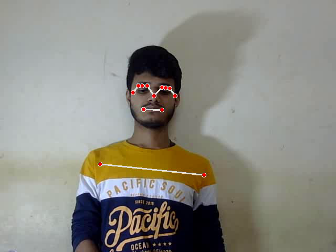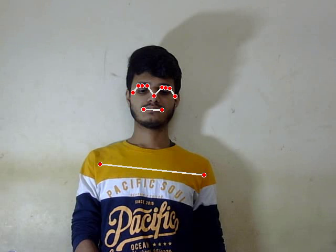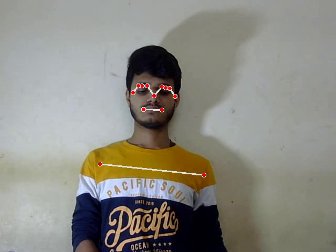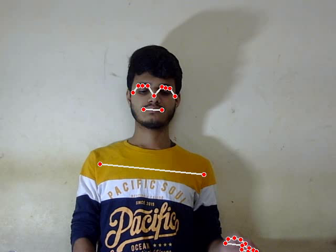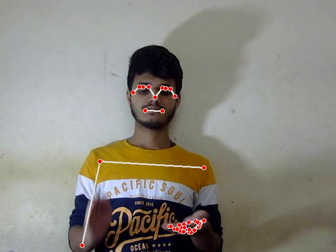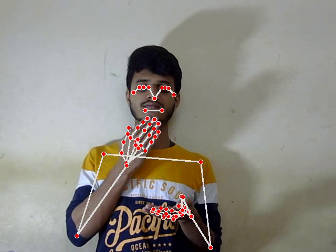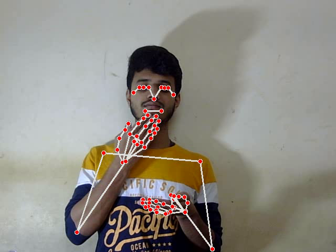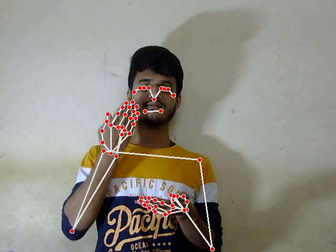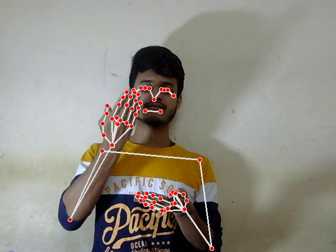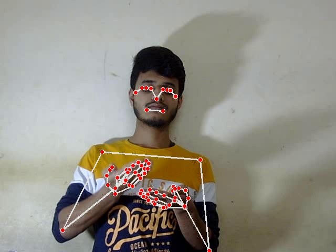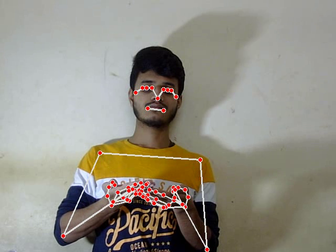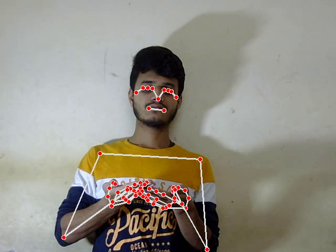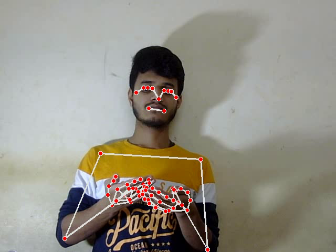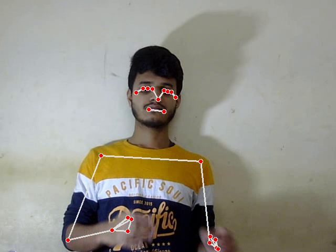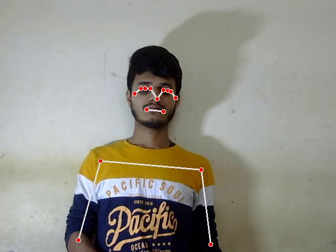good